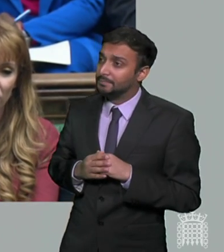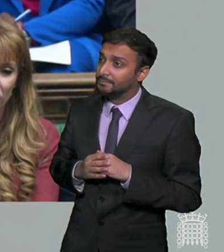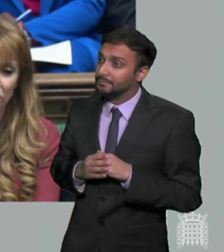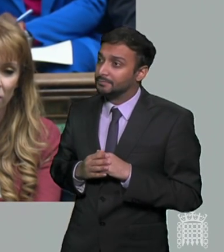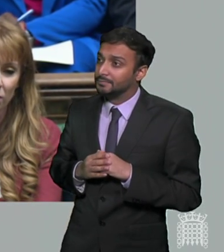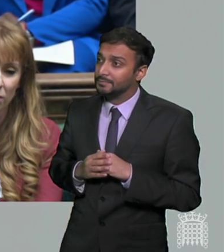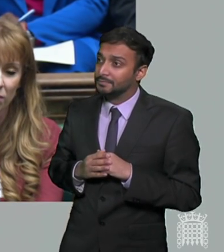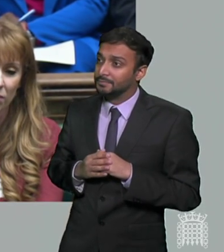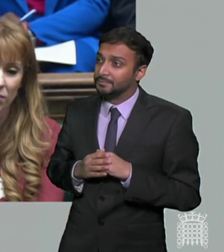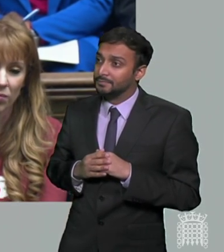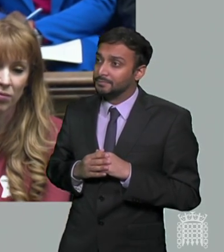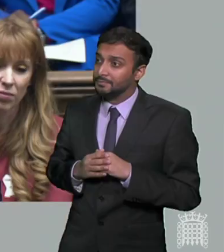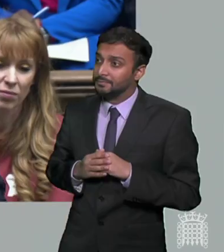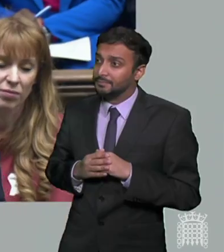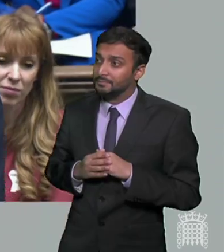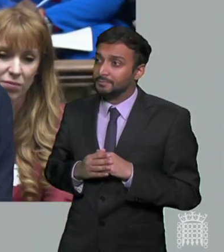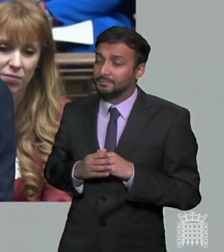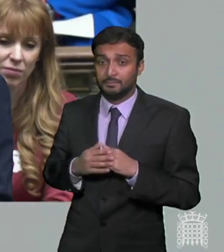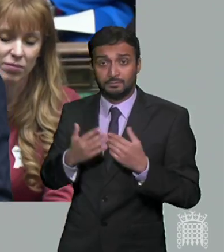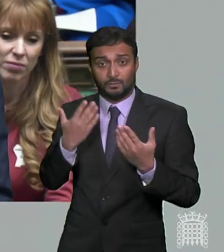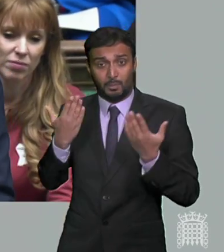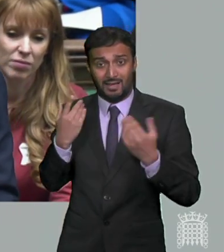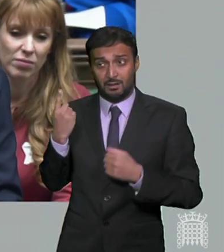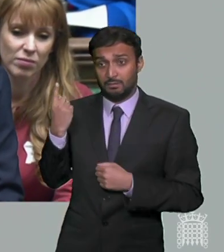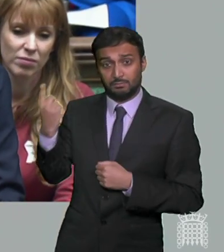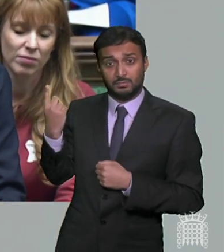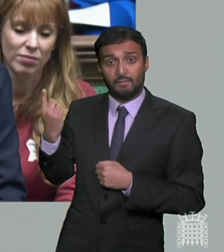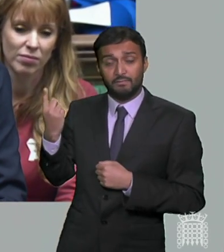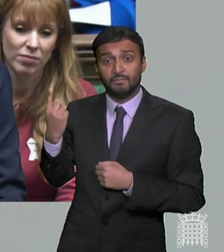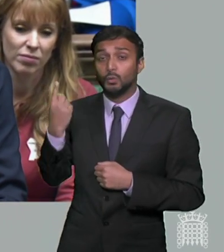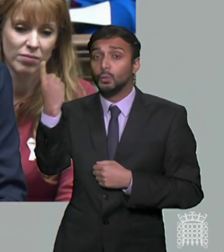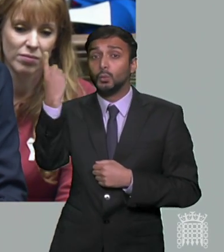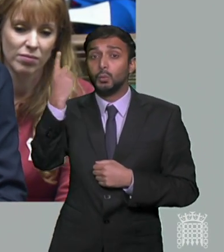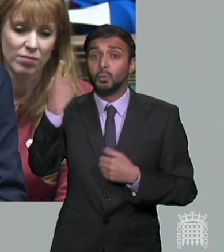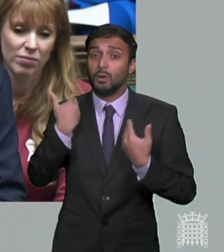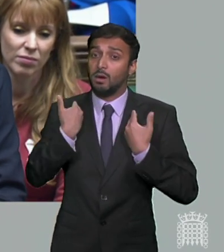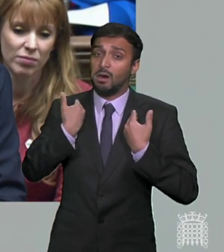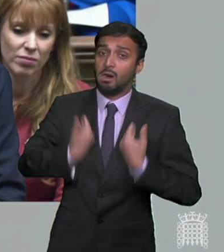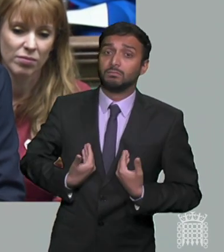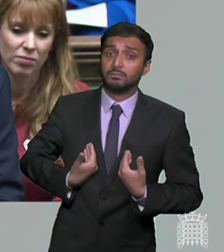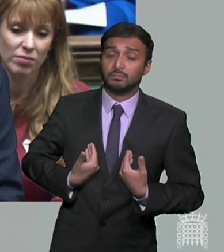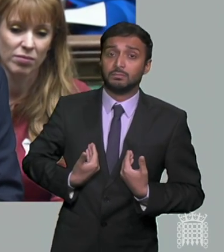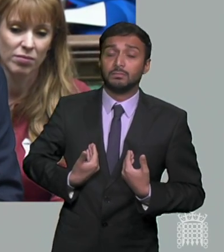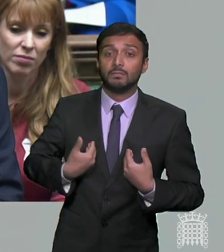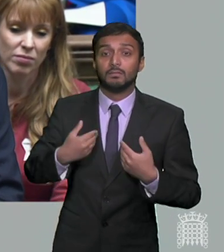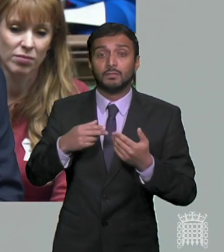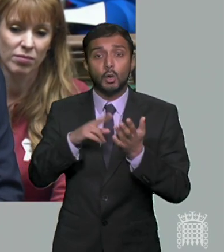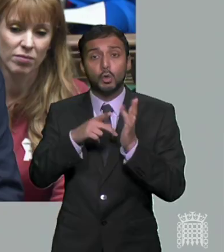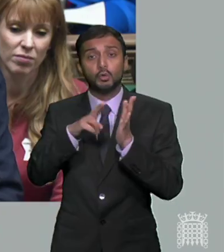Contrast that with a super wealthy non-dom living here but holding their income overseas.